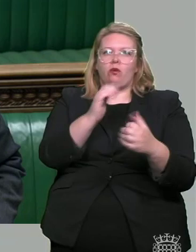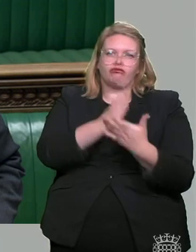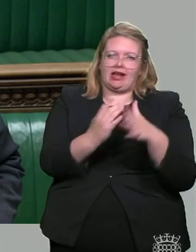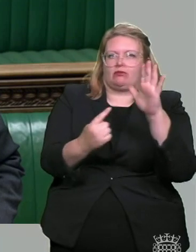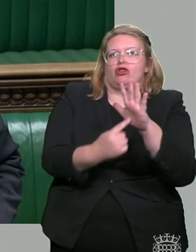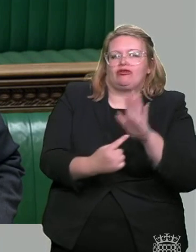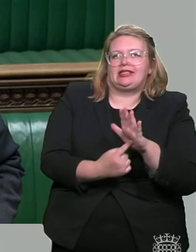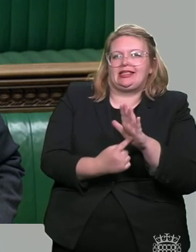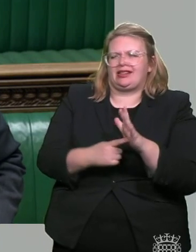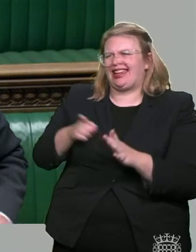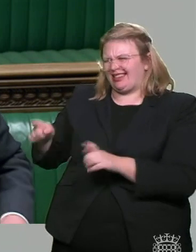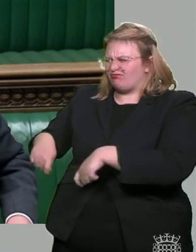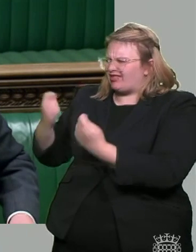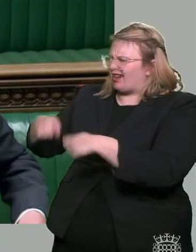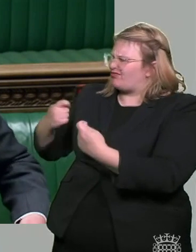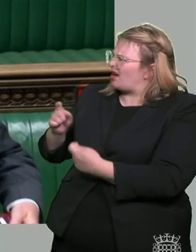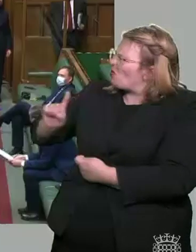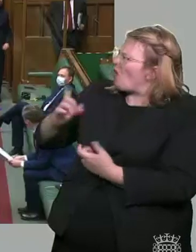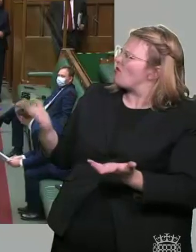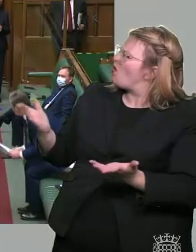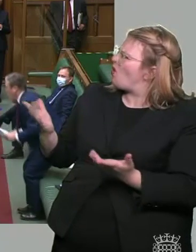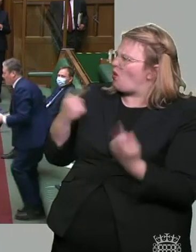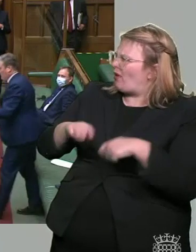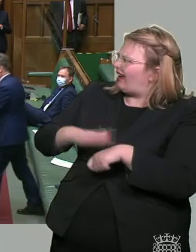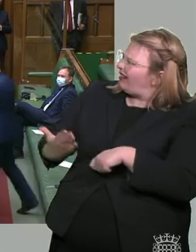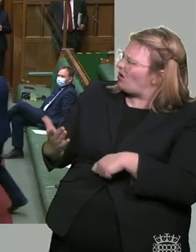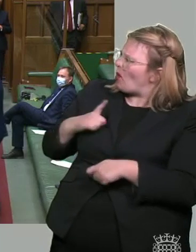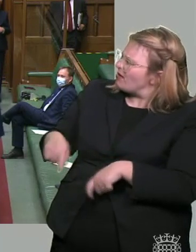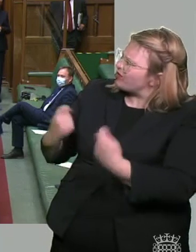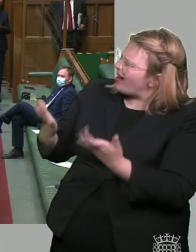while he continually raises issues that most people would find irrelevant to their concerns.